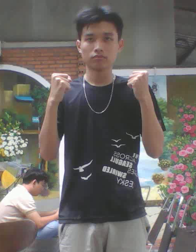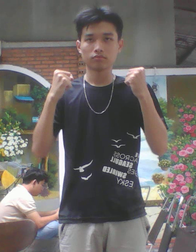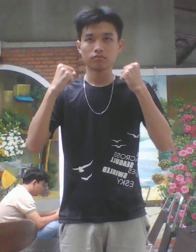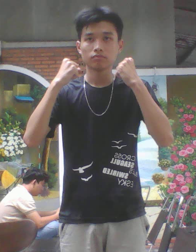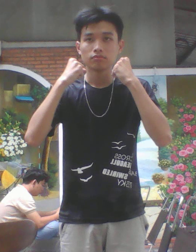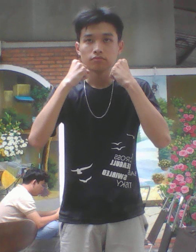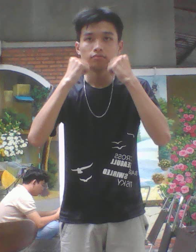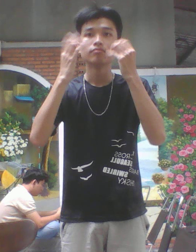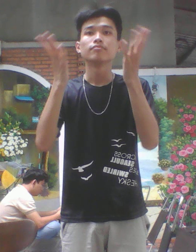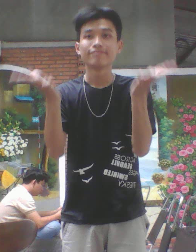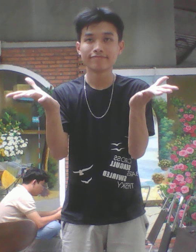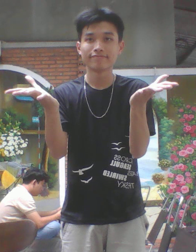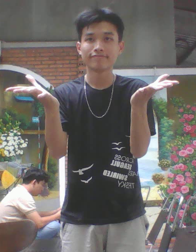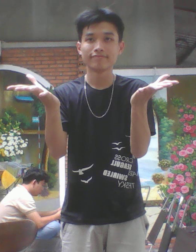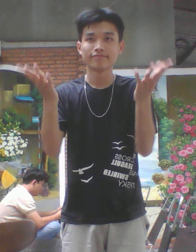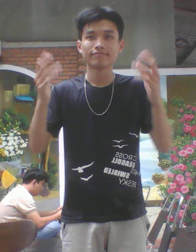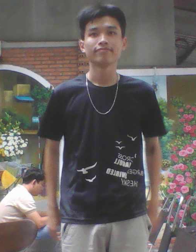cam on